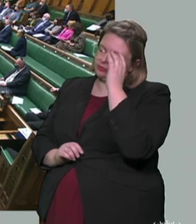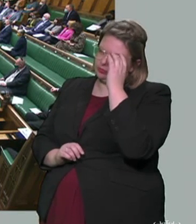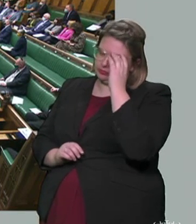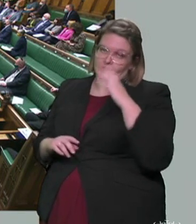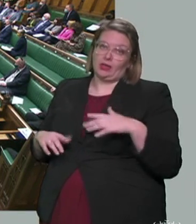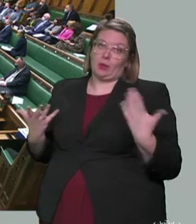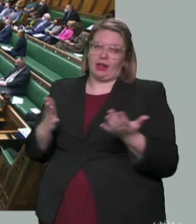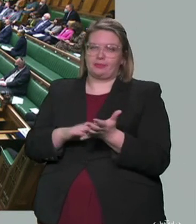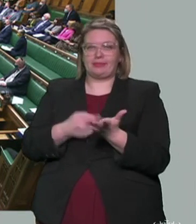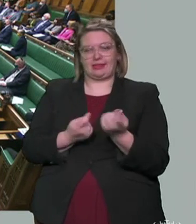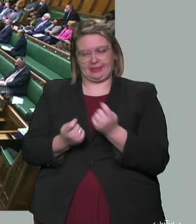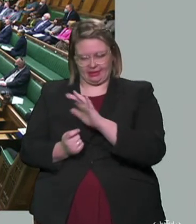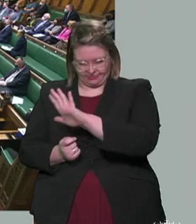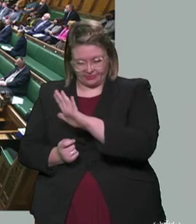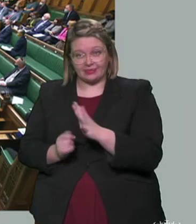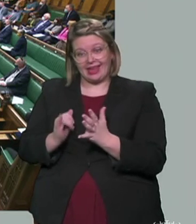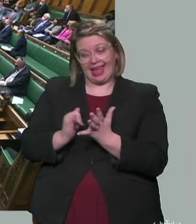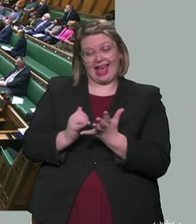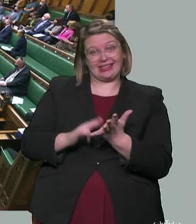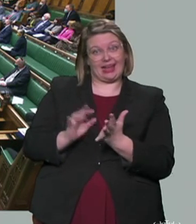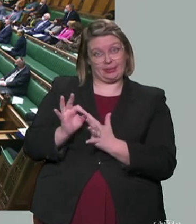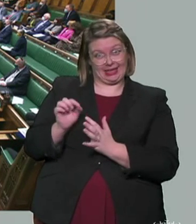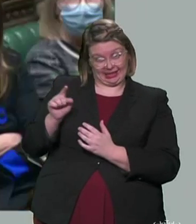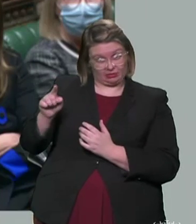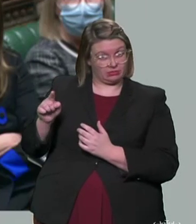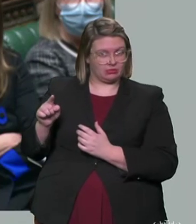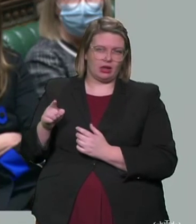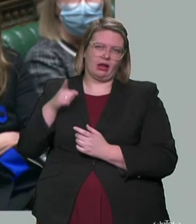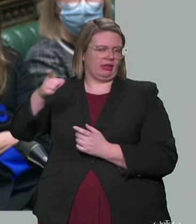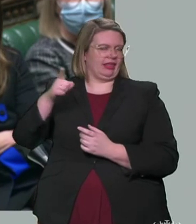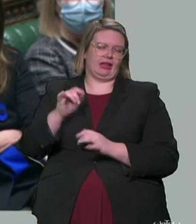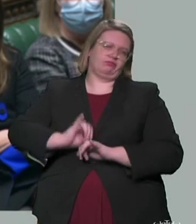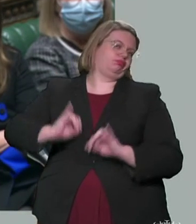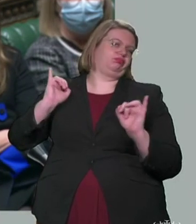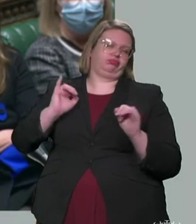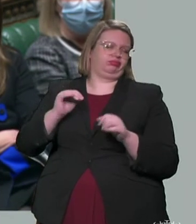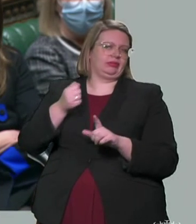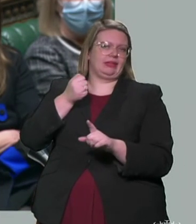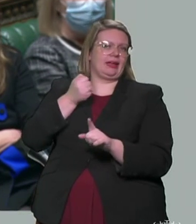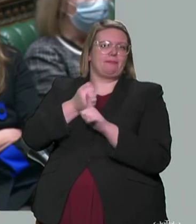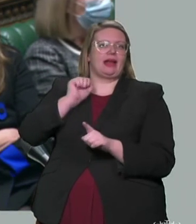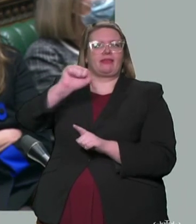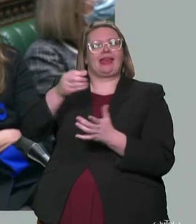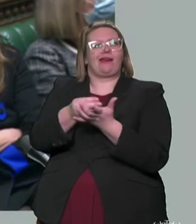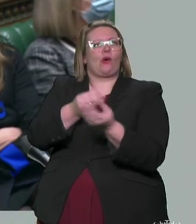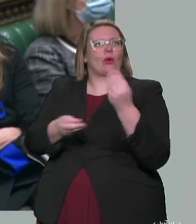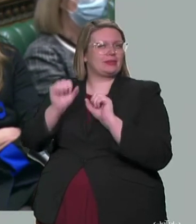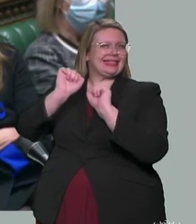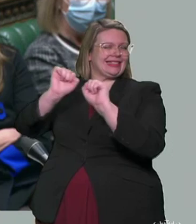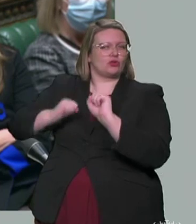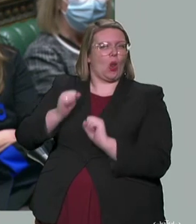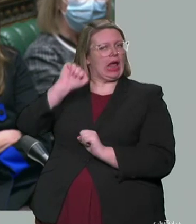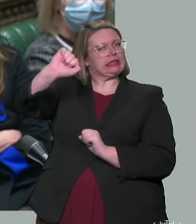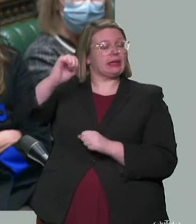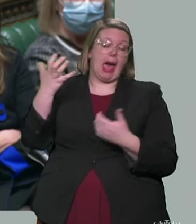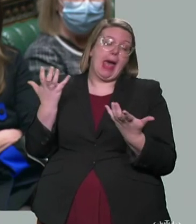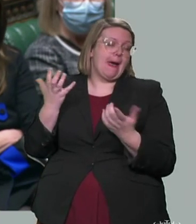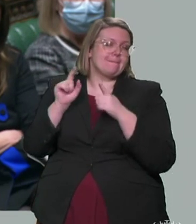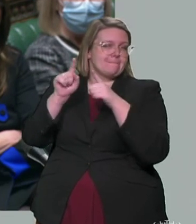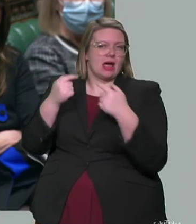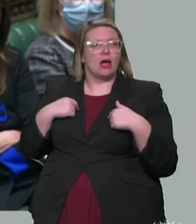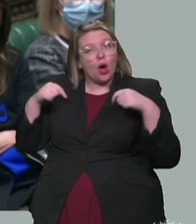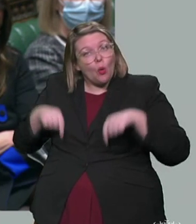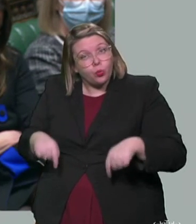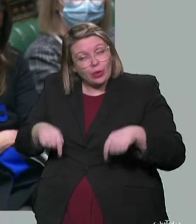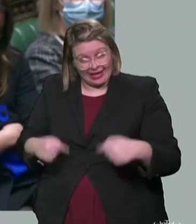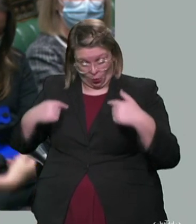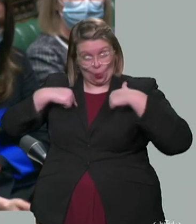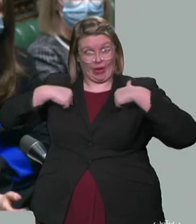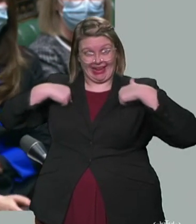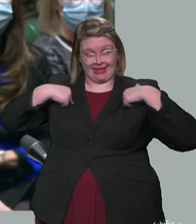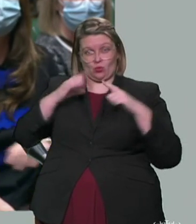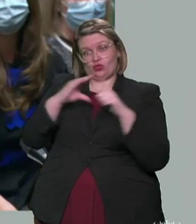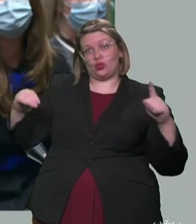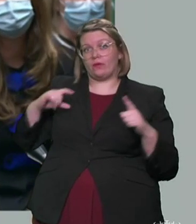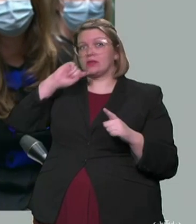While the Scottish National party continues to do serious economic damage in the way they do, we will continue to get on with a balanced and proportionate—